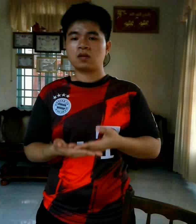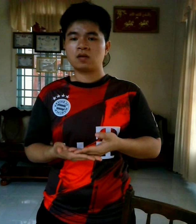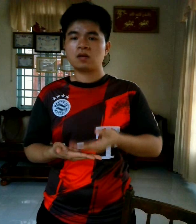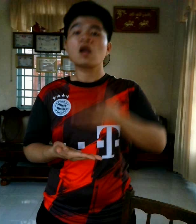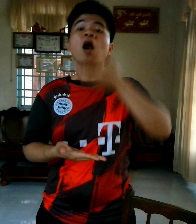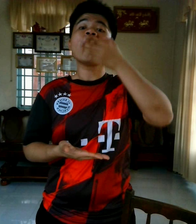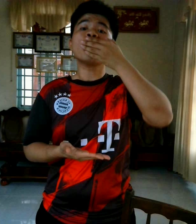sup